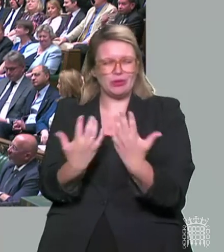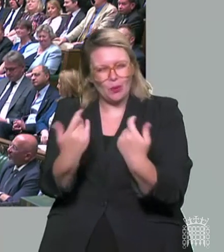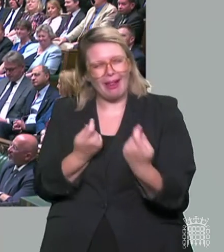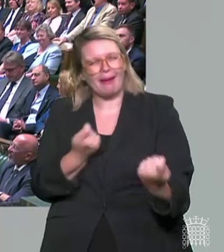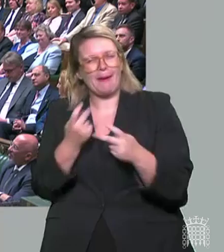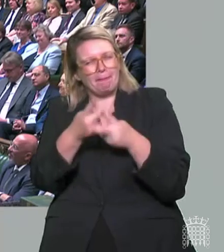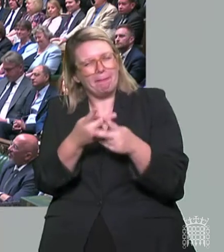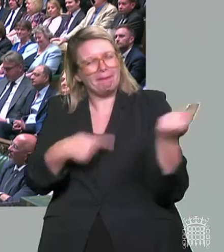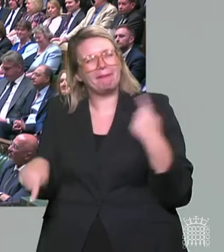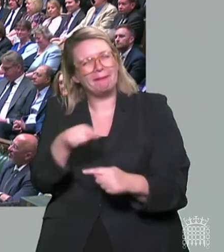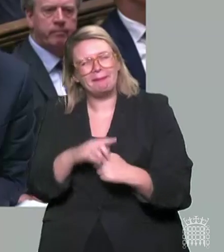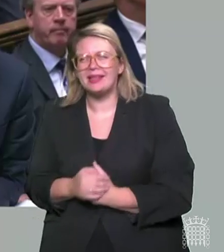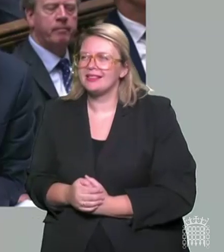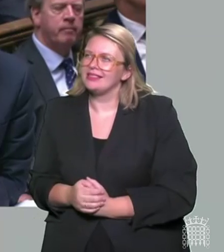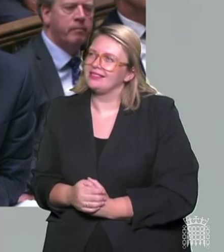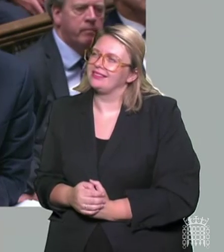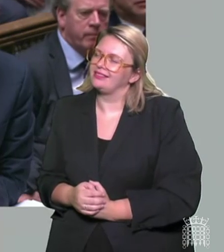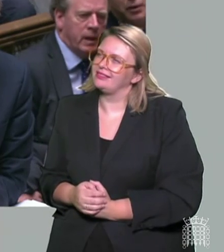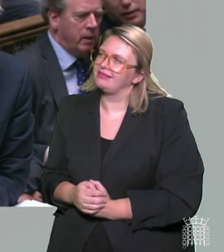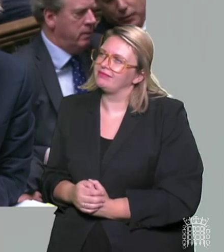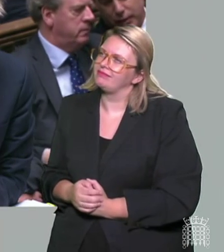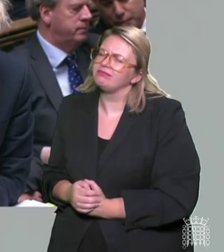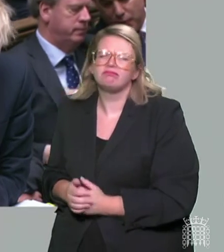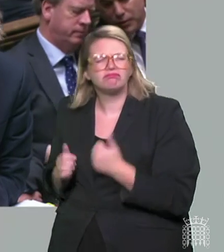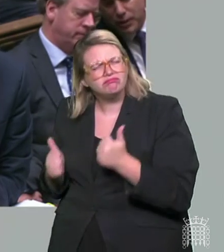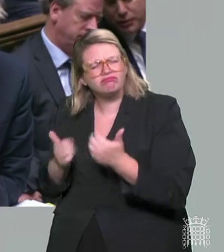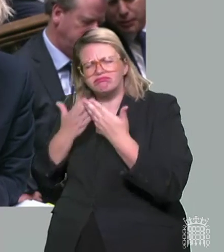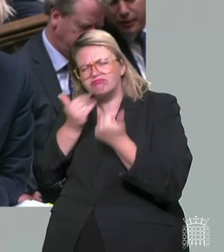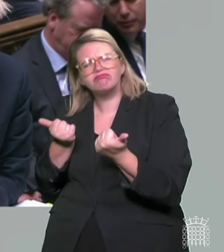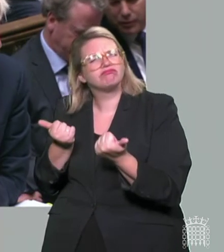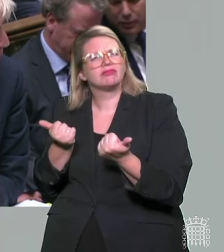I thank my honourable Friend very much for what he is doing to host young Ukrainians.